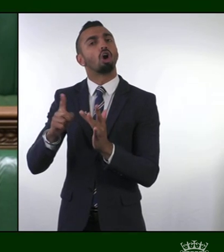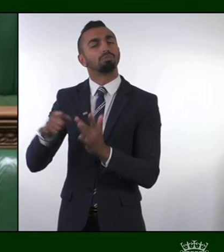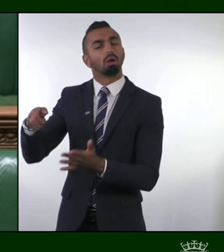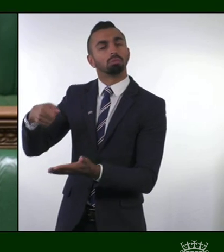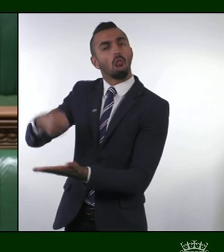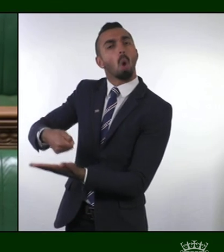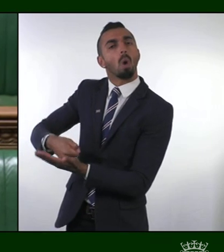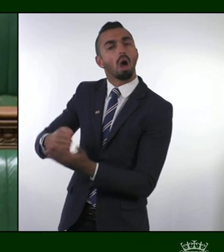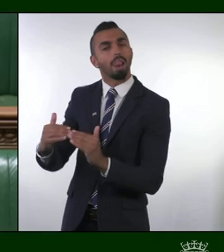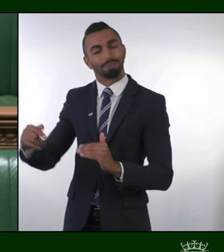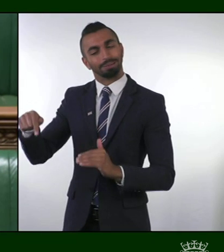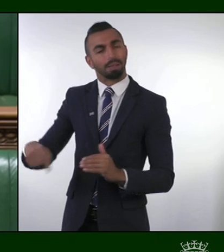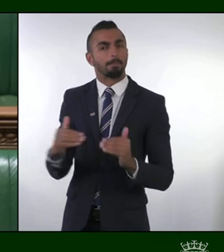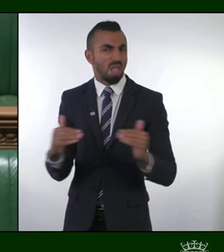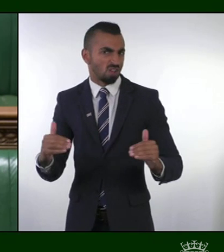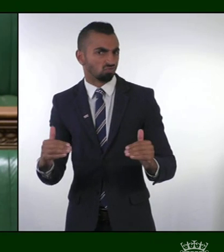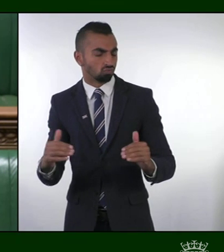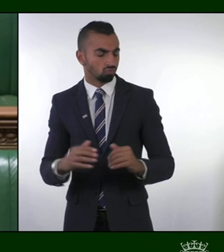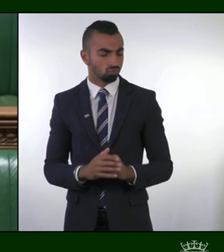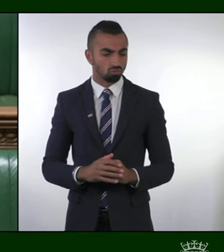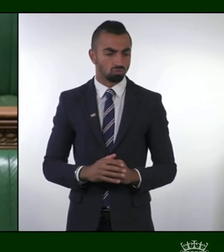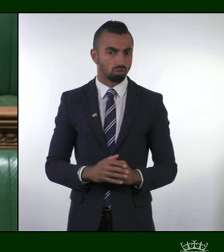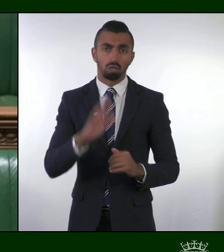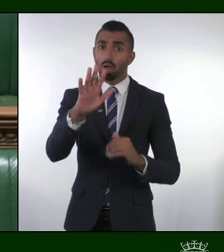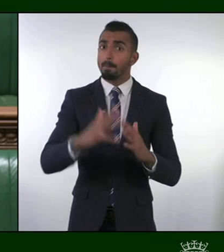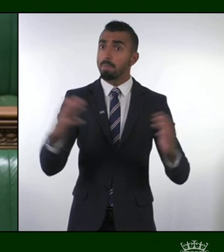The House should understand the significance of this policy.